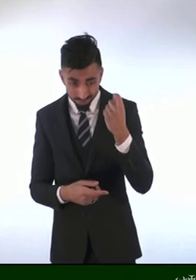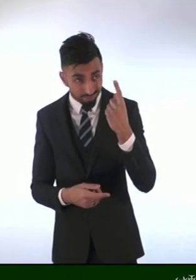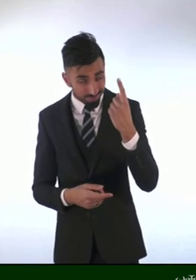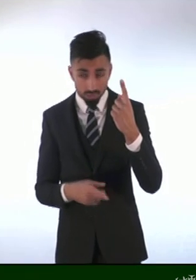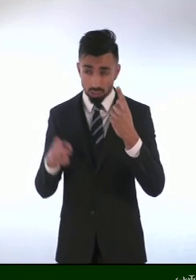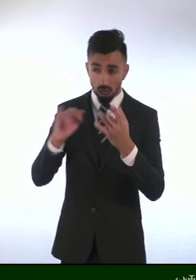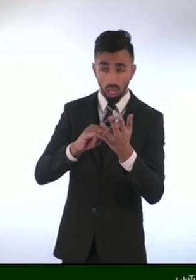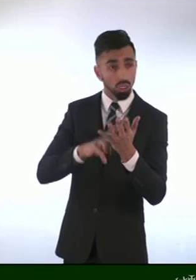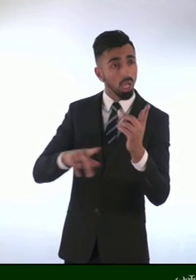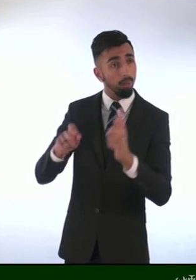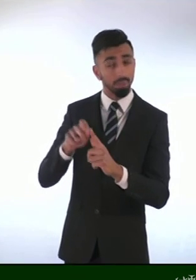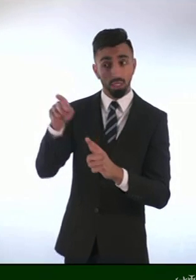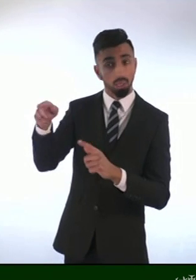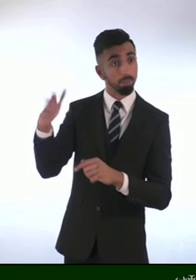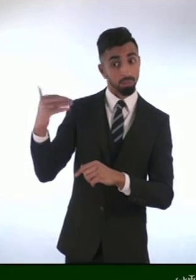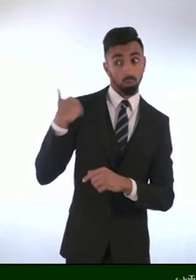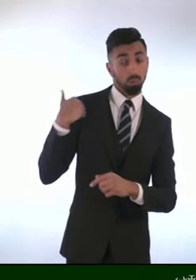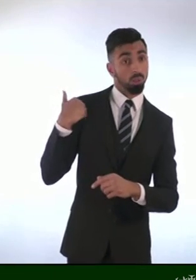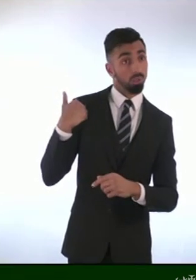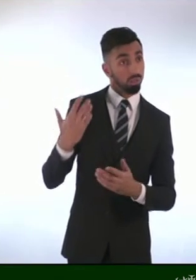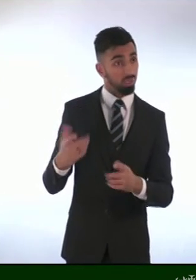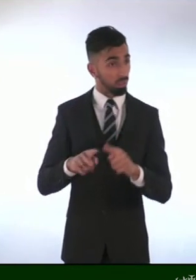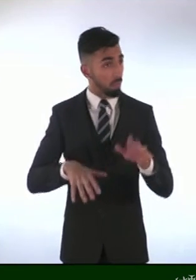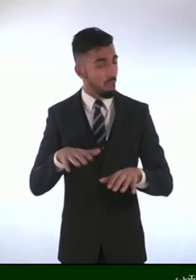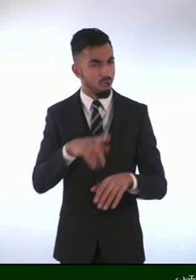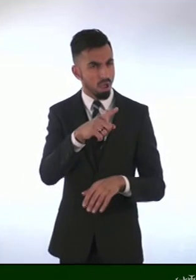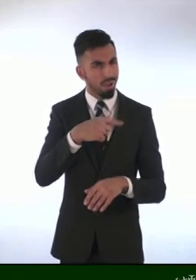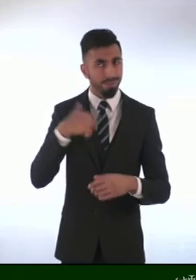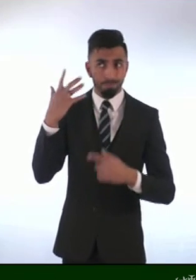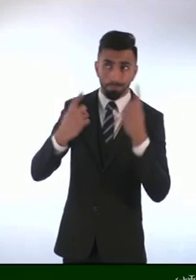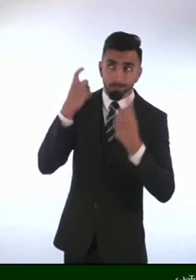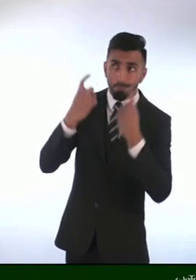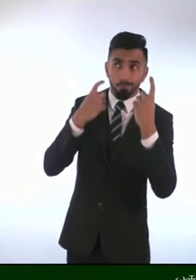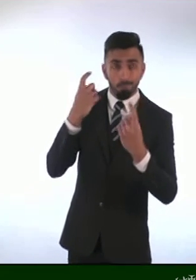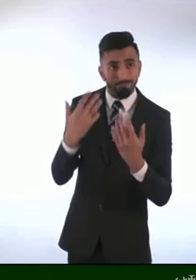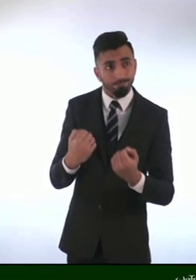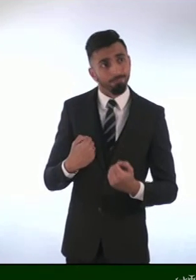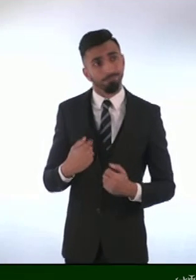Of course, that is one of the ideas that will certainly be considered.